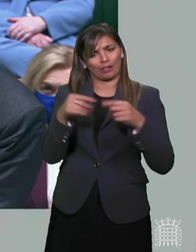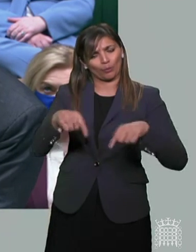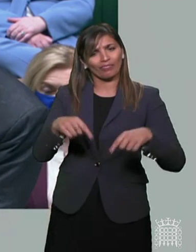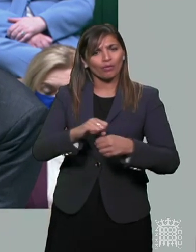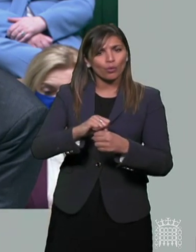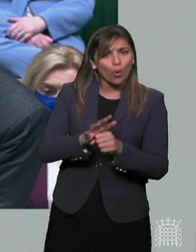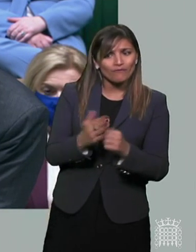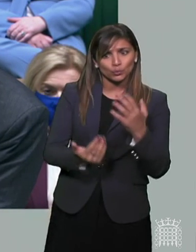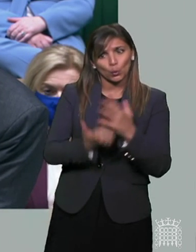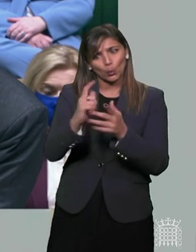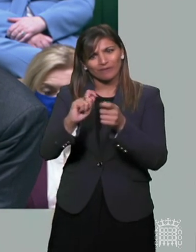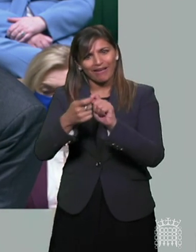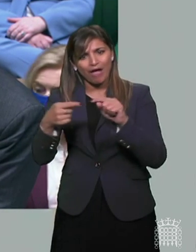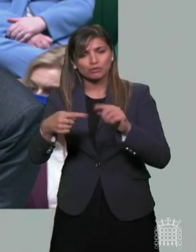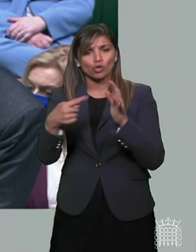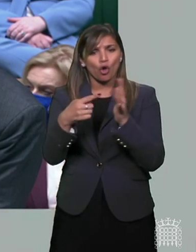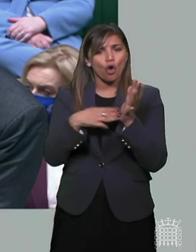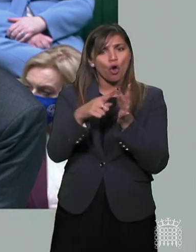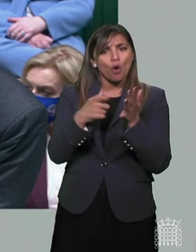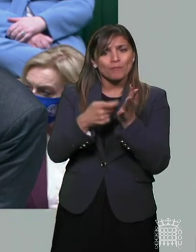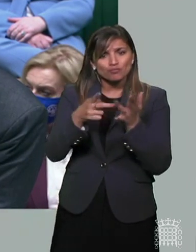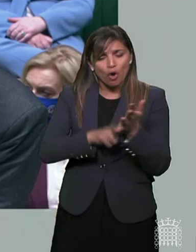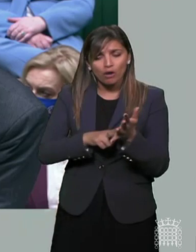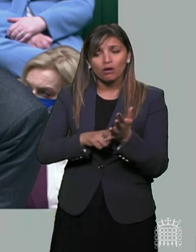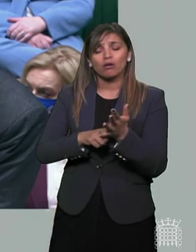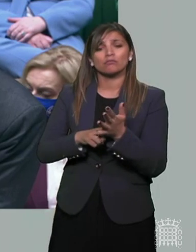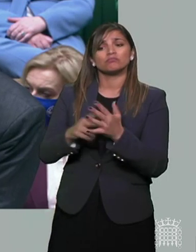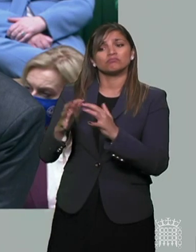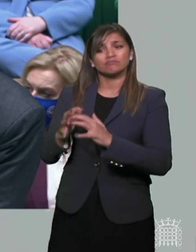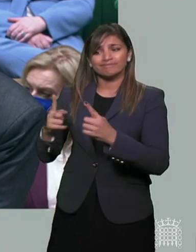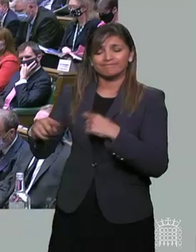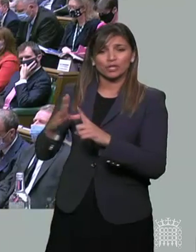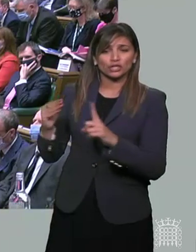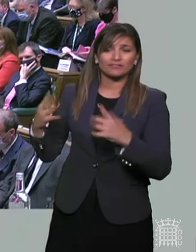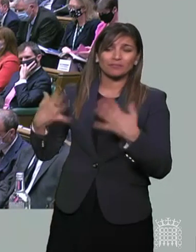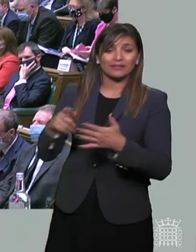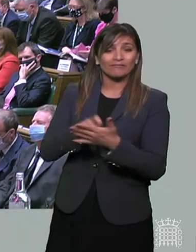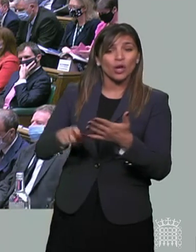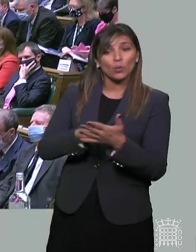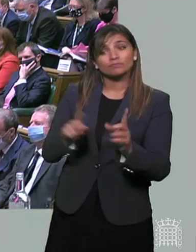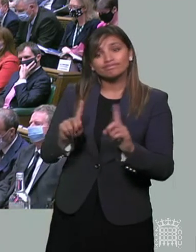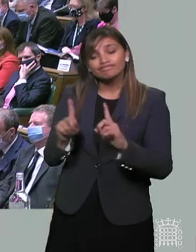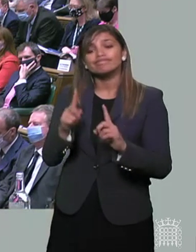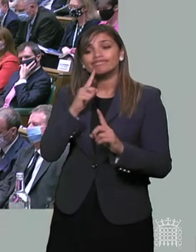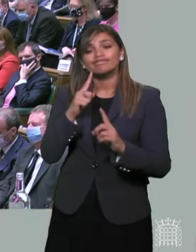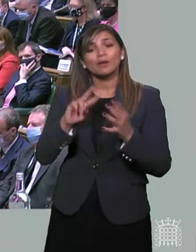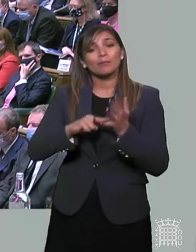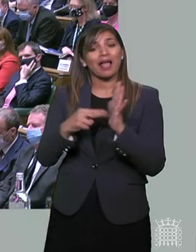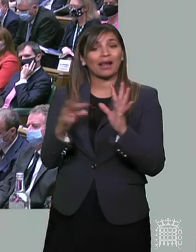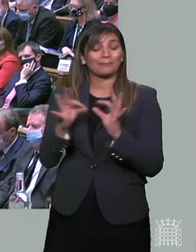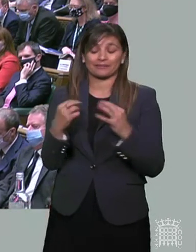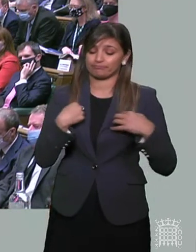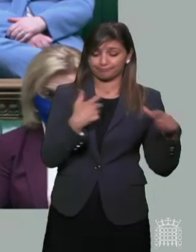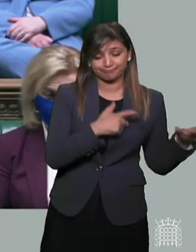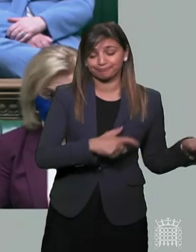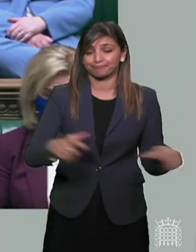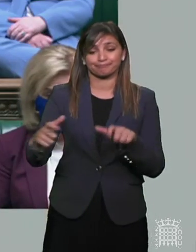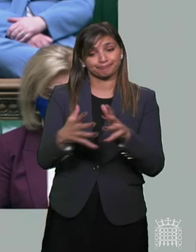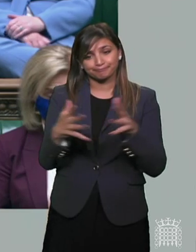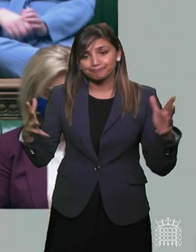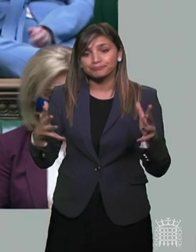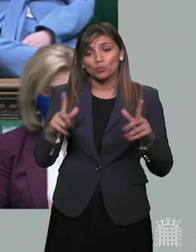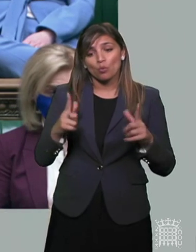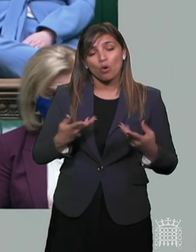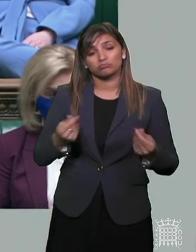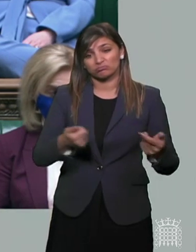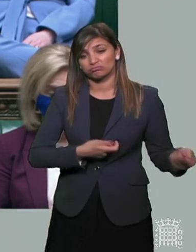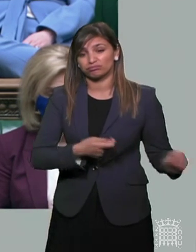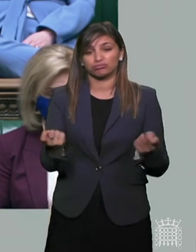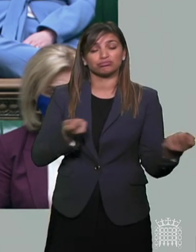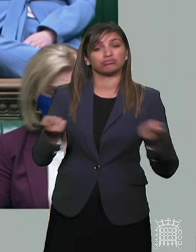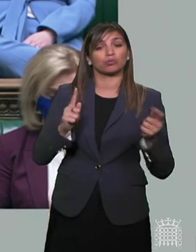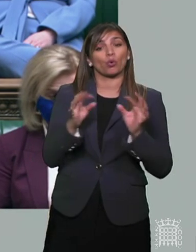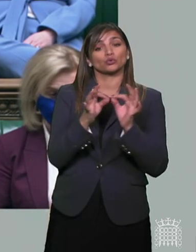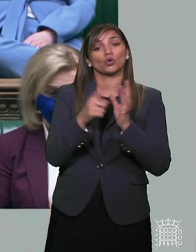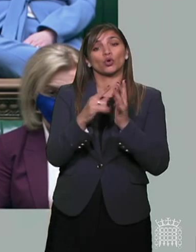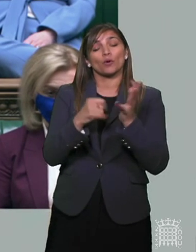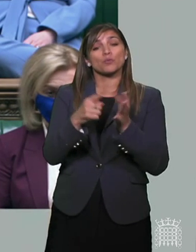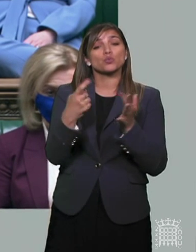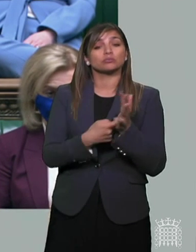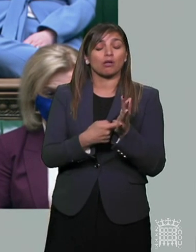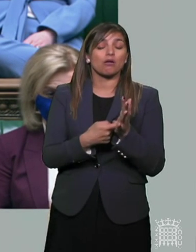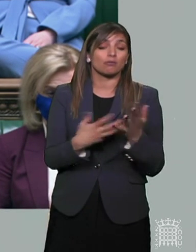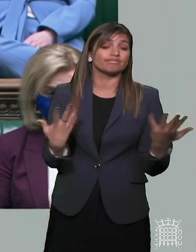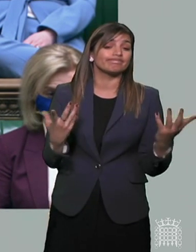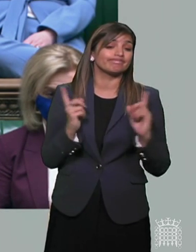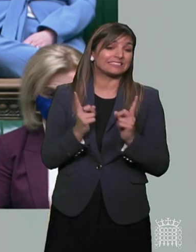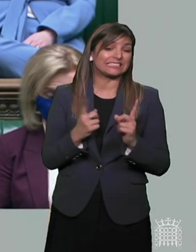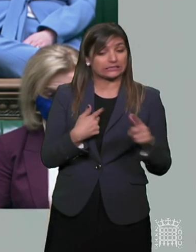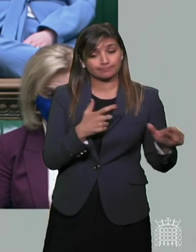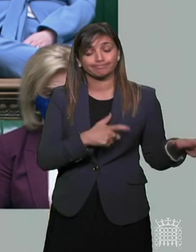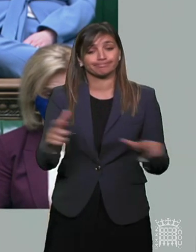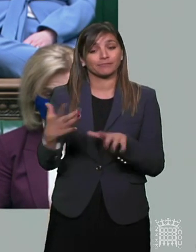The House voted through plan B with Conservative votes and we will continue with the massive booster roll-out, to which the right honourable and learned Gentleman is a late convert.